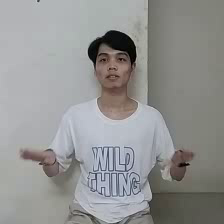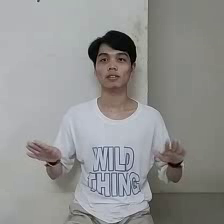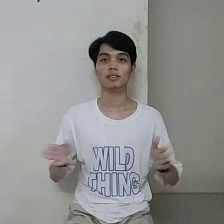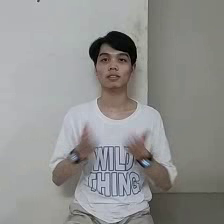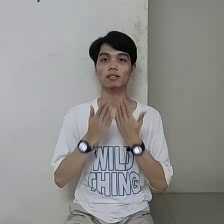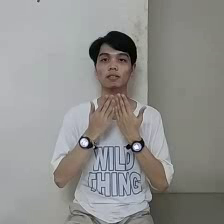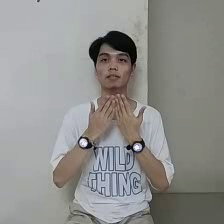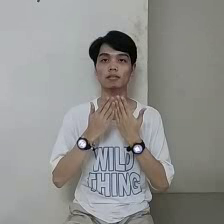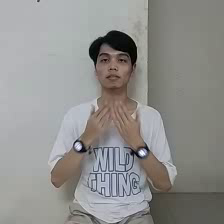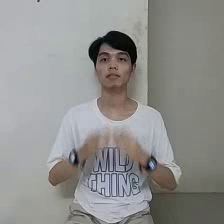Bế mạc